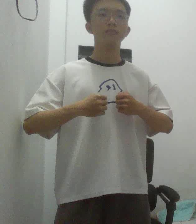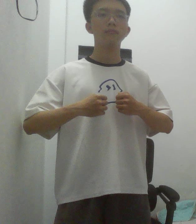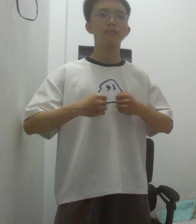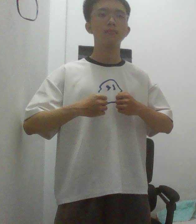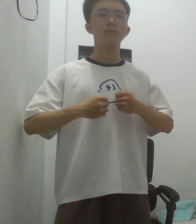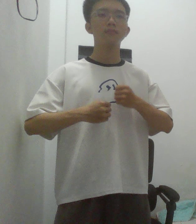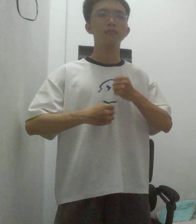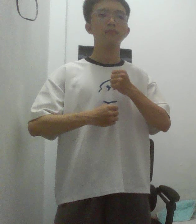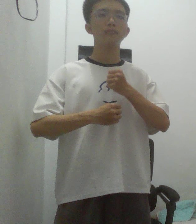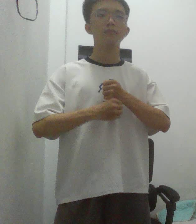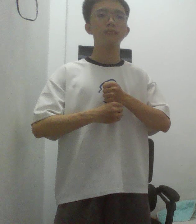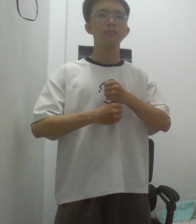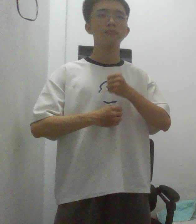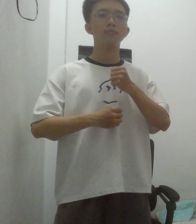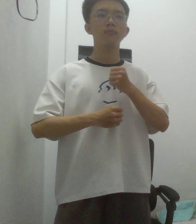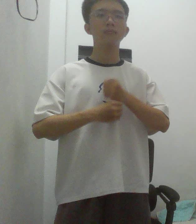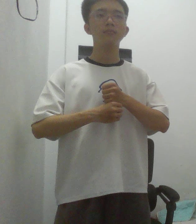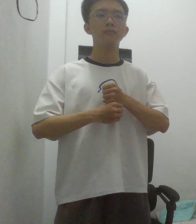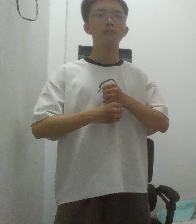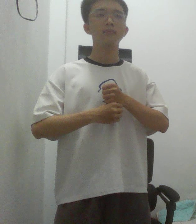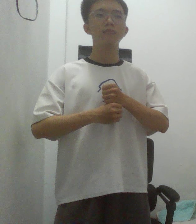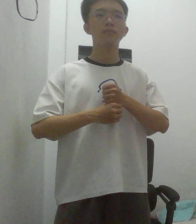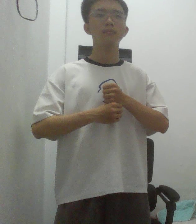cong viec